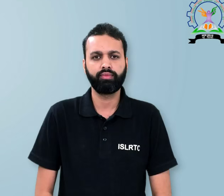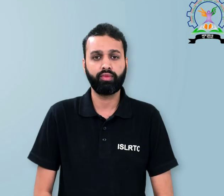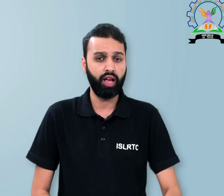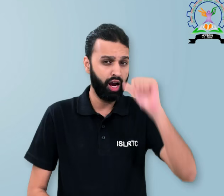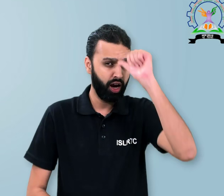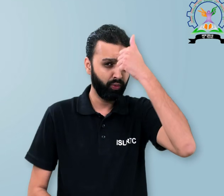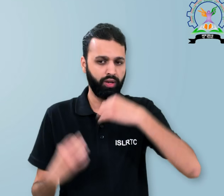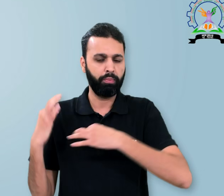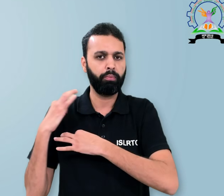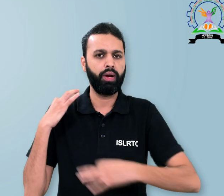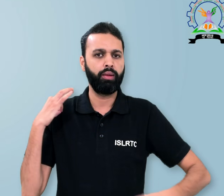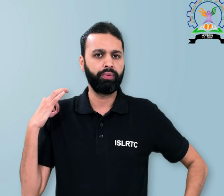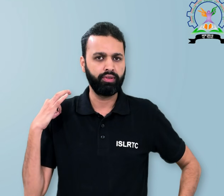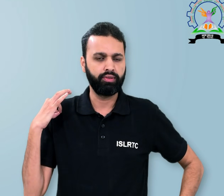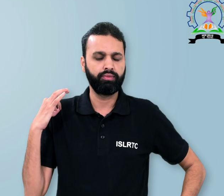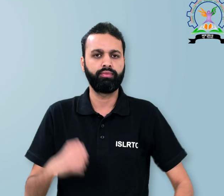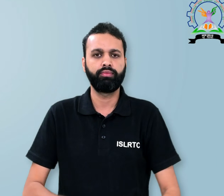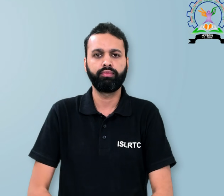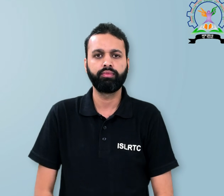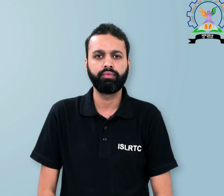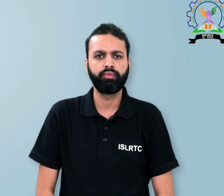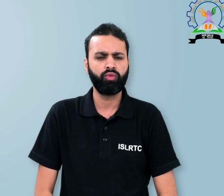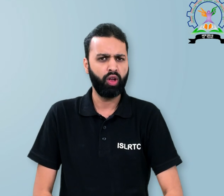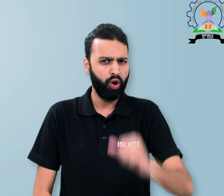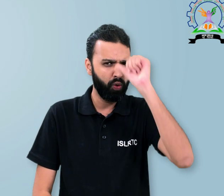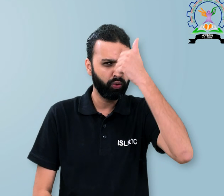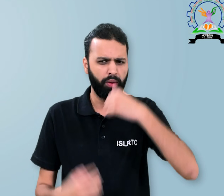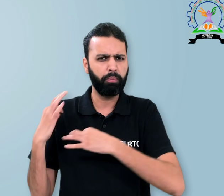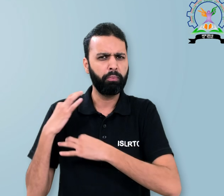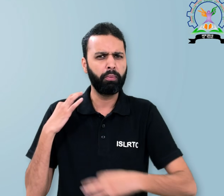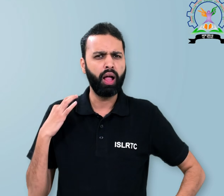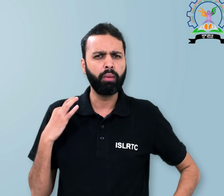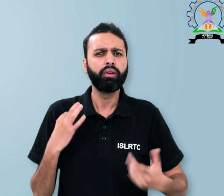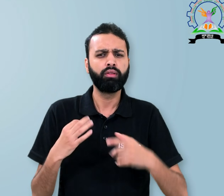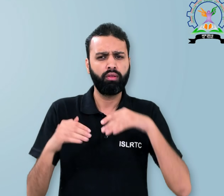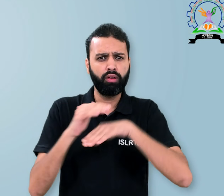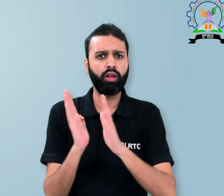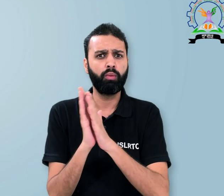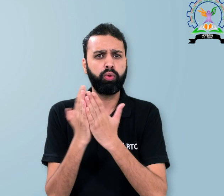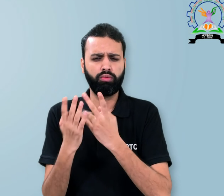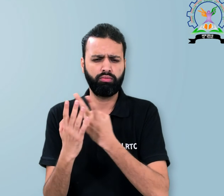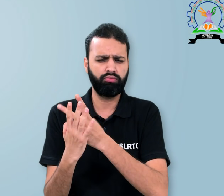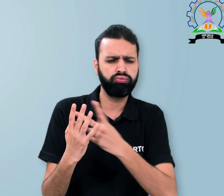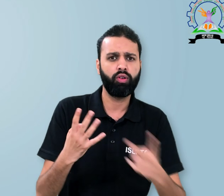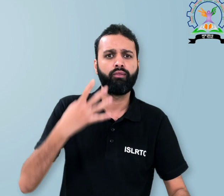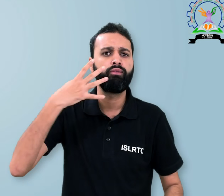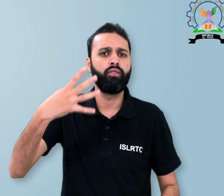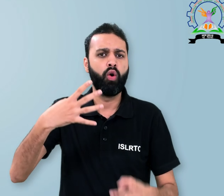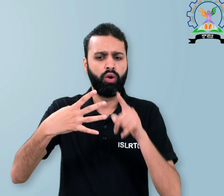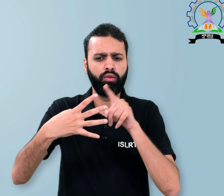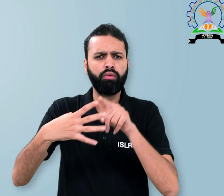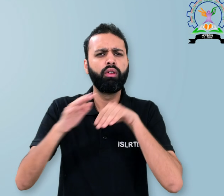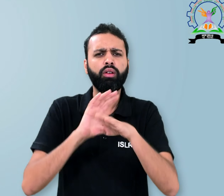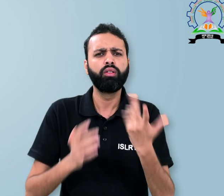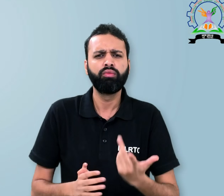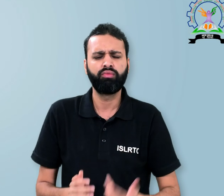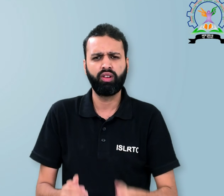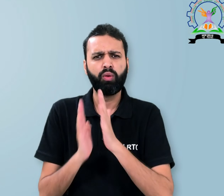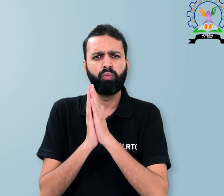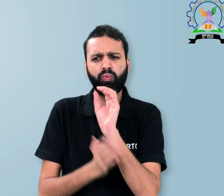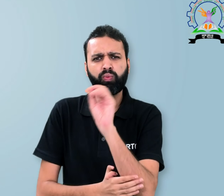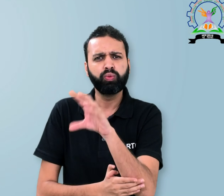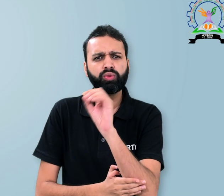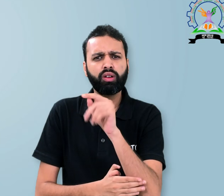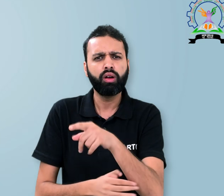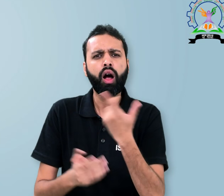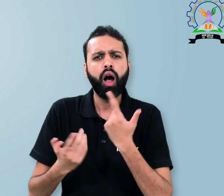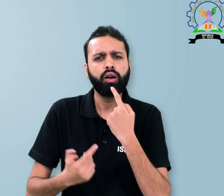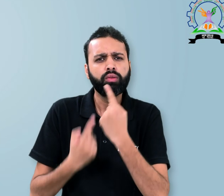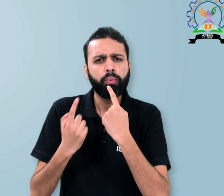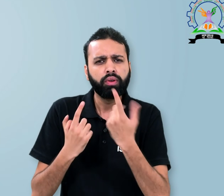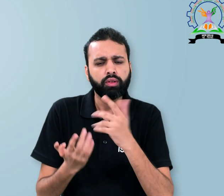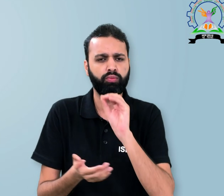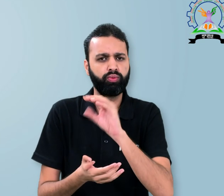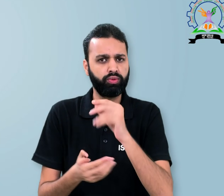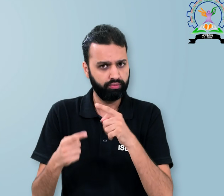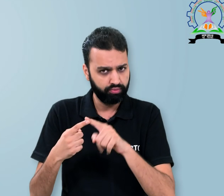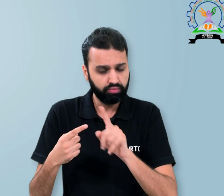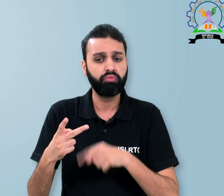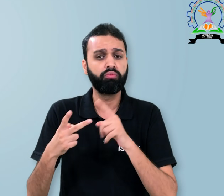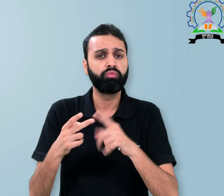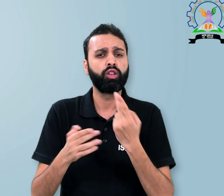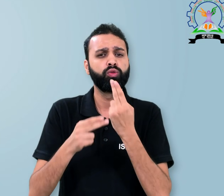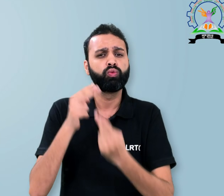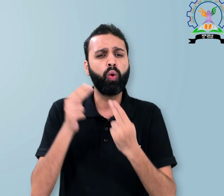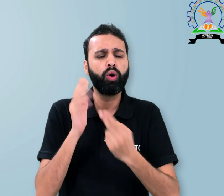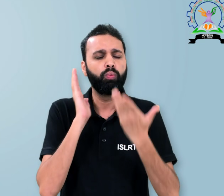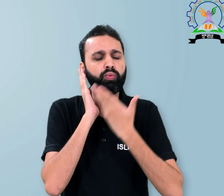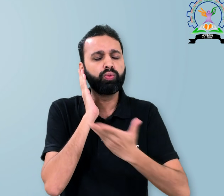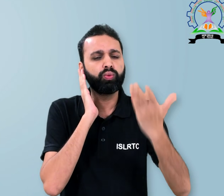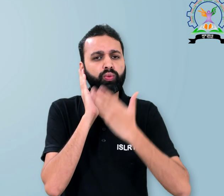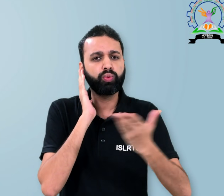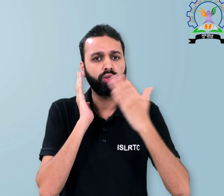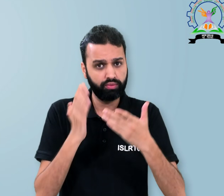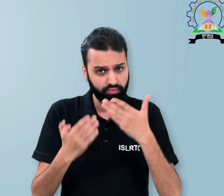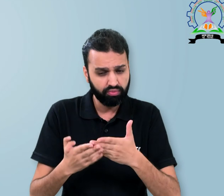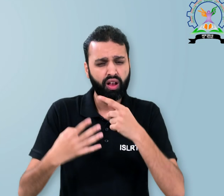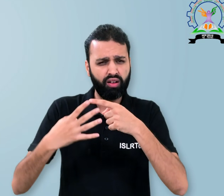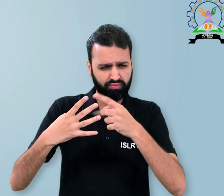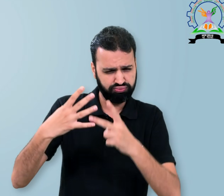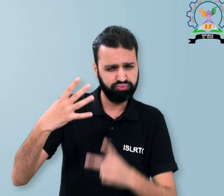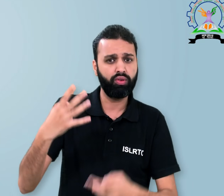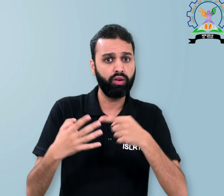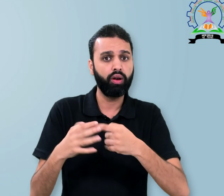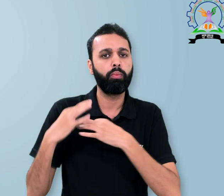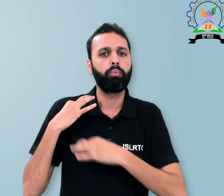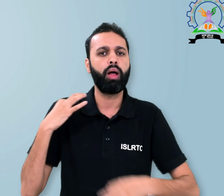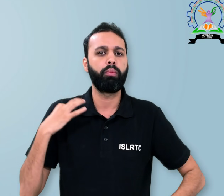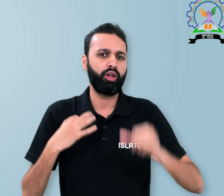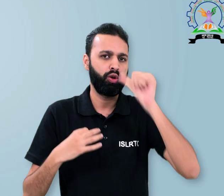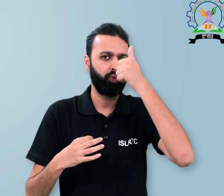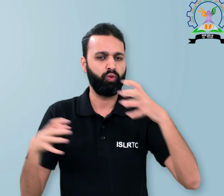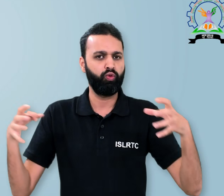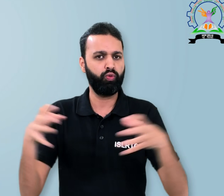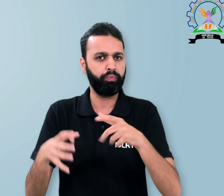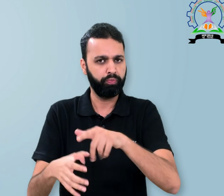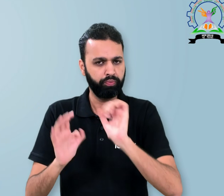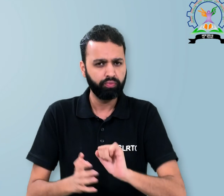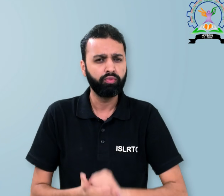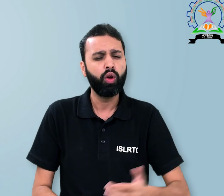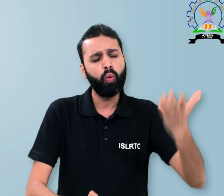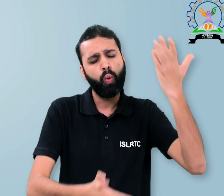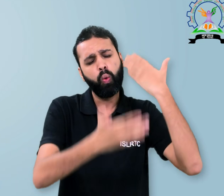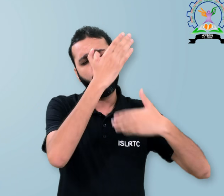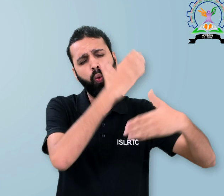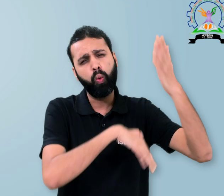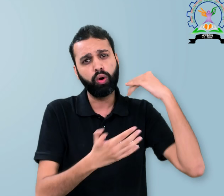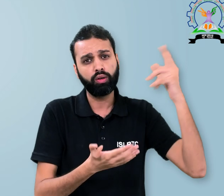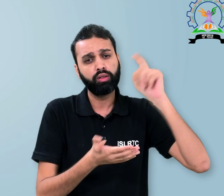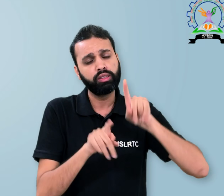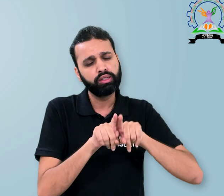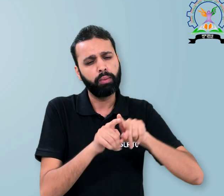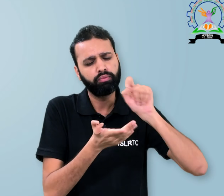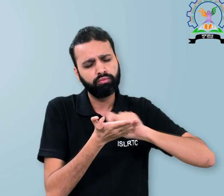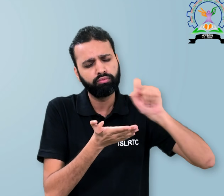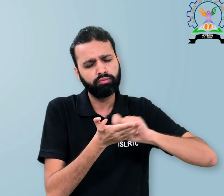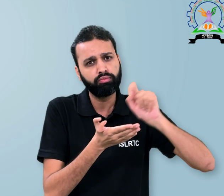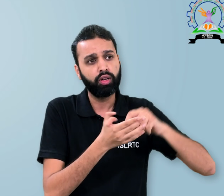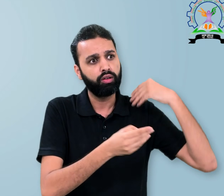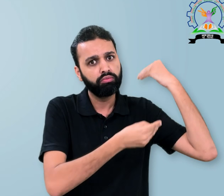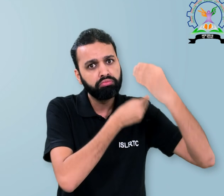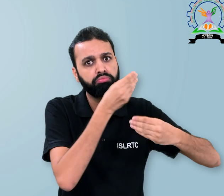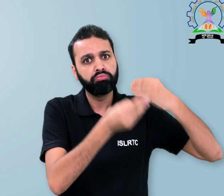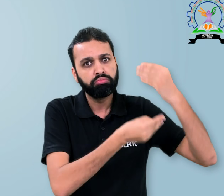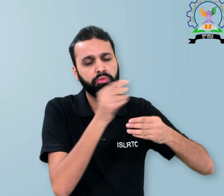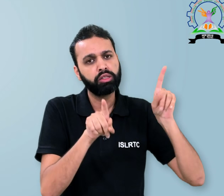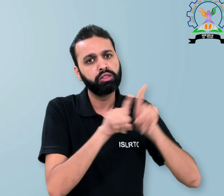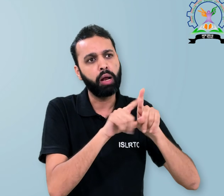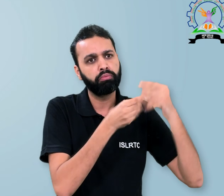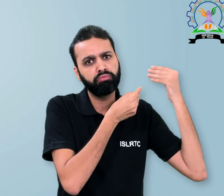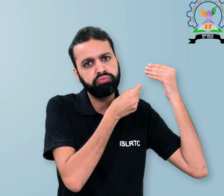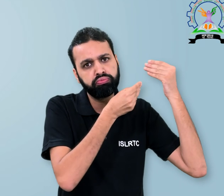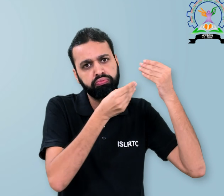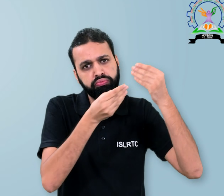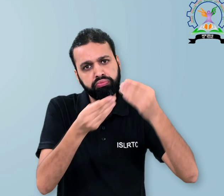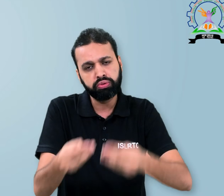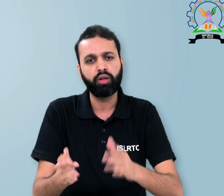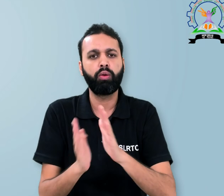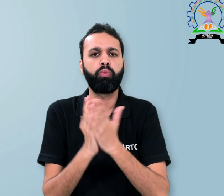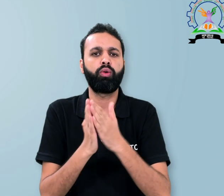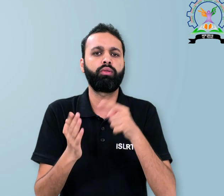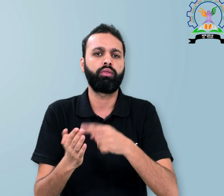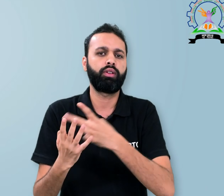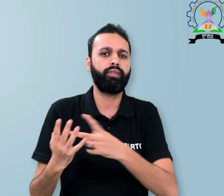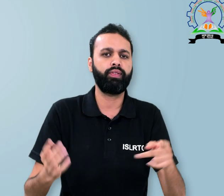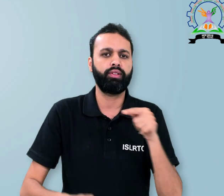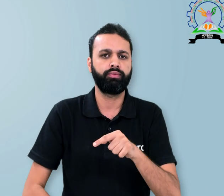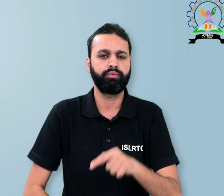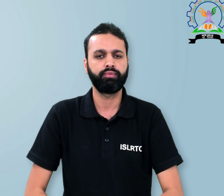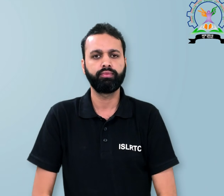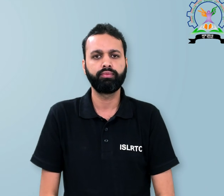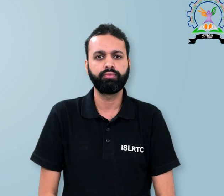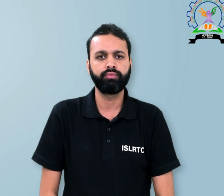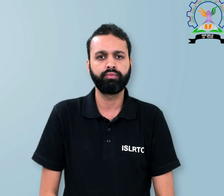Brahmanas Brahmanas are ancient Hindu texts which contain explanations of mantras and hymns from the four Vedas, the oldest Hindu sacred texts.